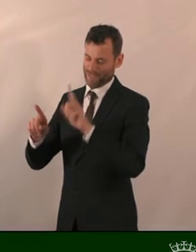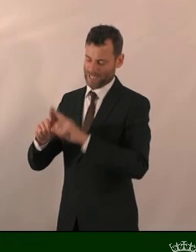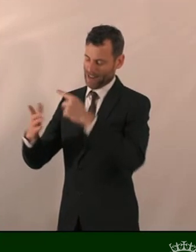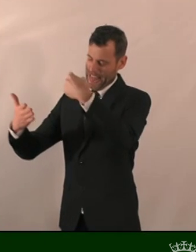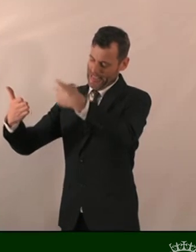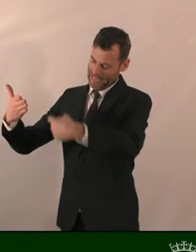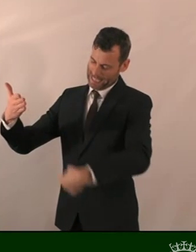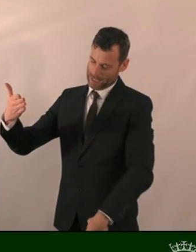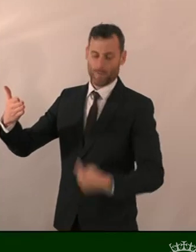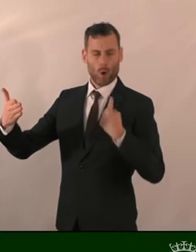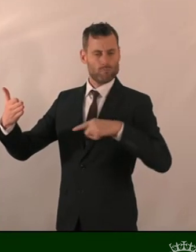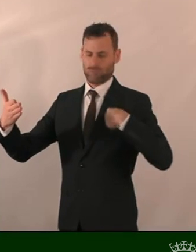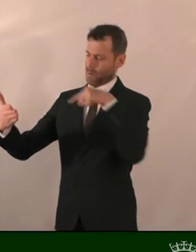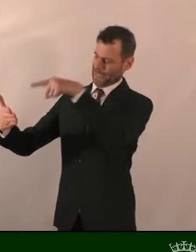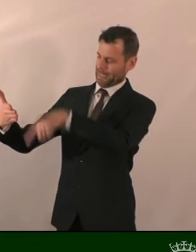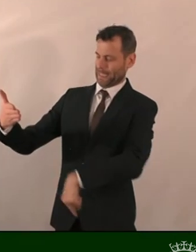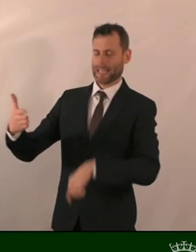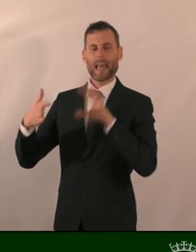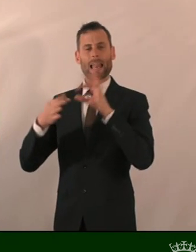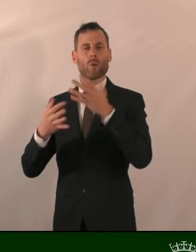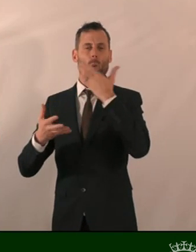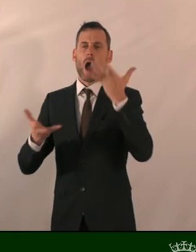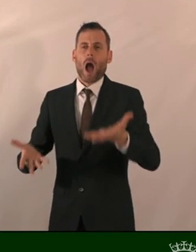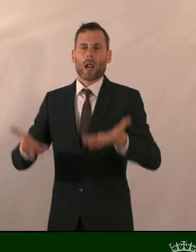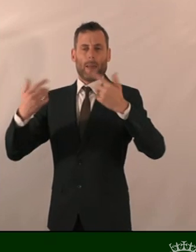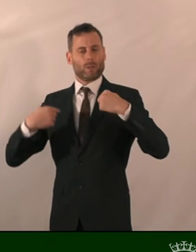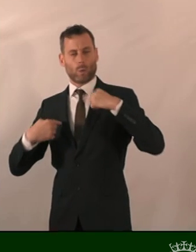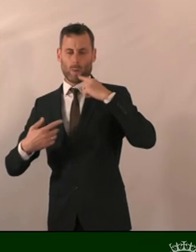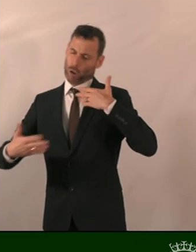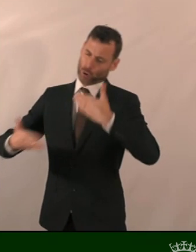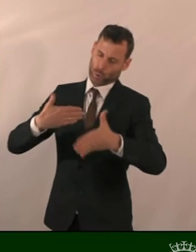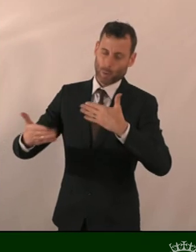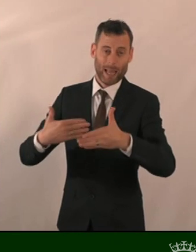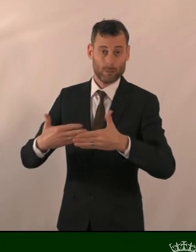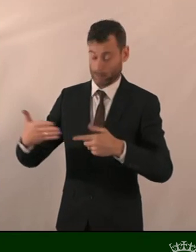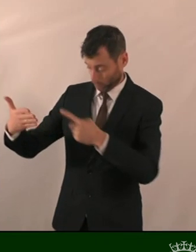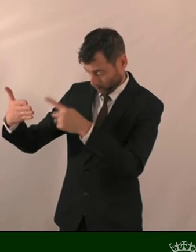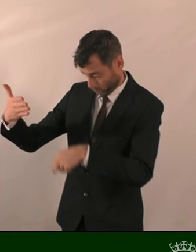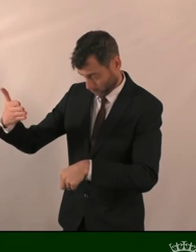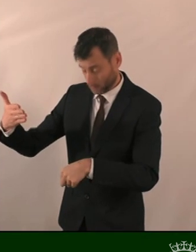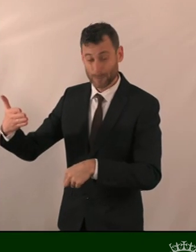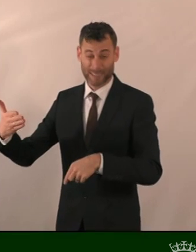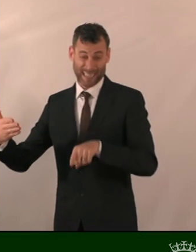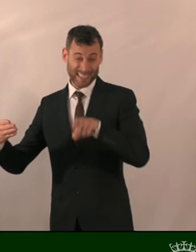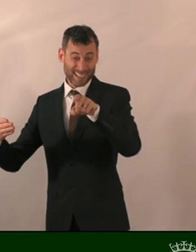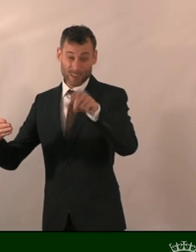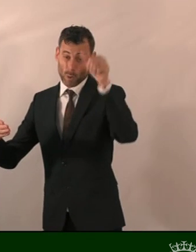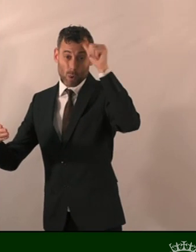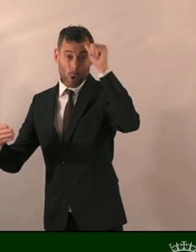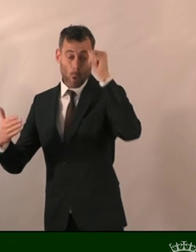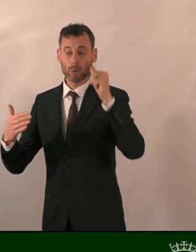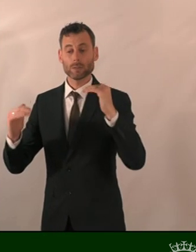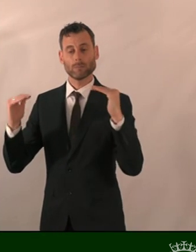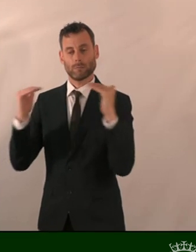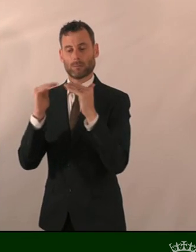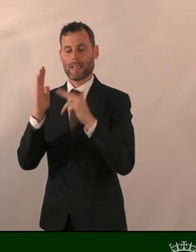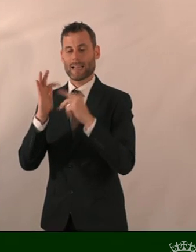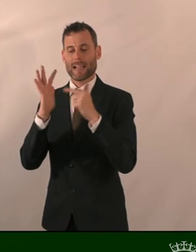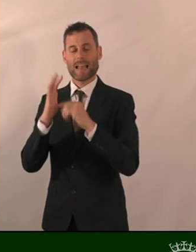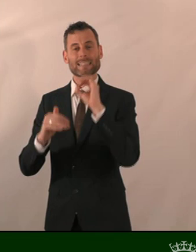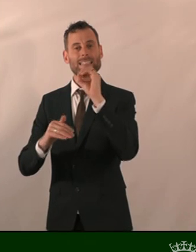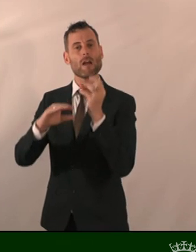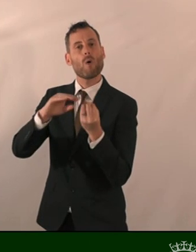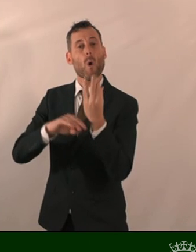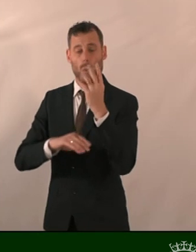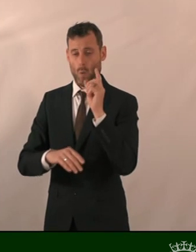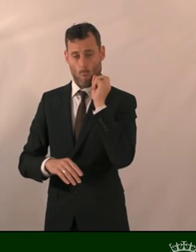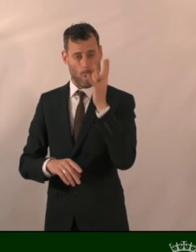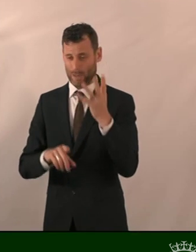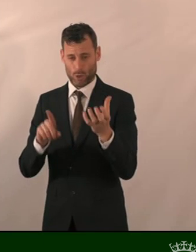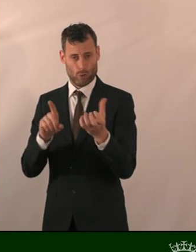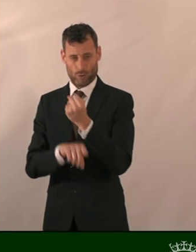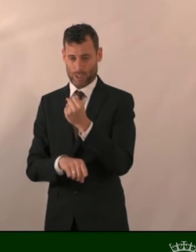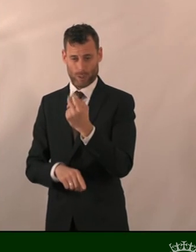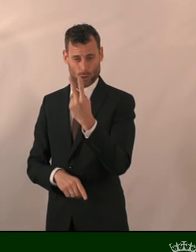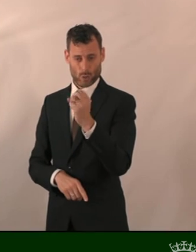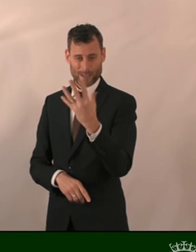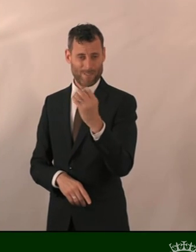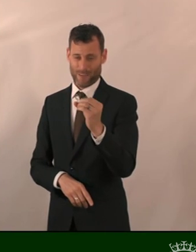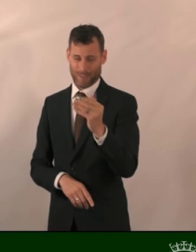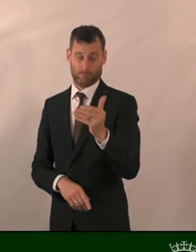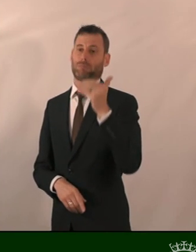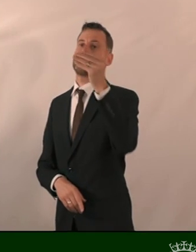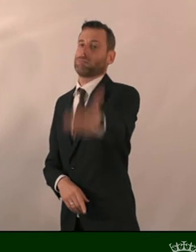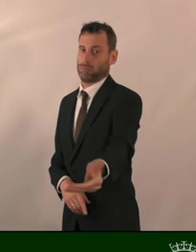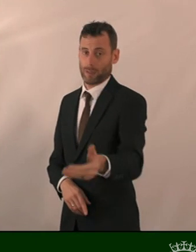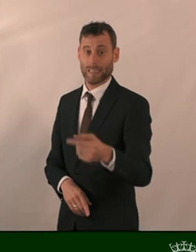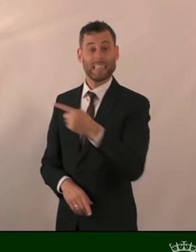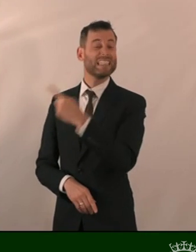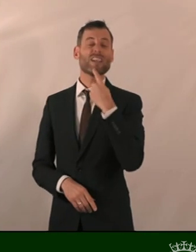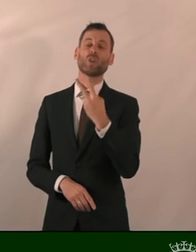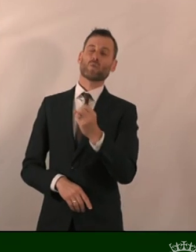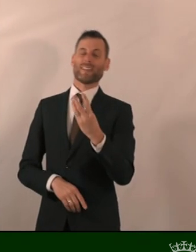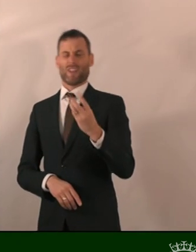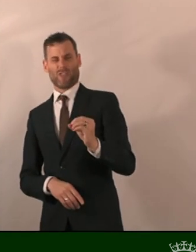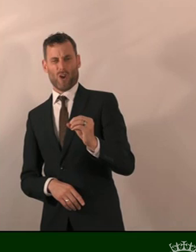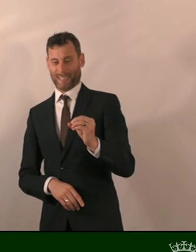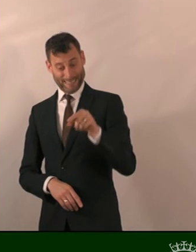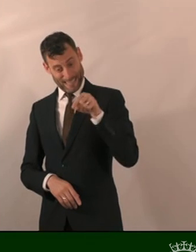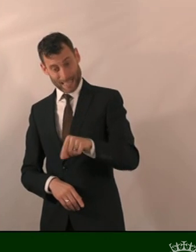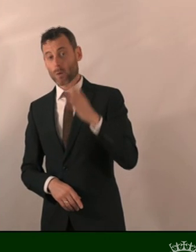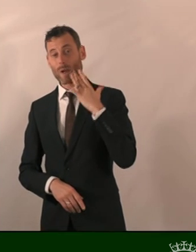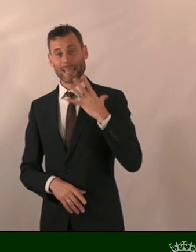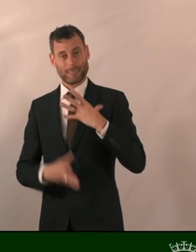No doubt he will read them out shortly, but he cannot escape the fact that, on current rate of progress, net zero will not be reached until 2099—not the 2050 that he claims, let alone the 2030 that we probably need.